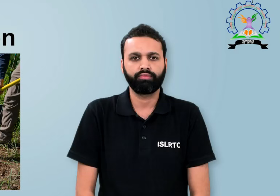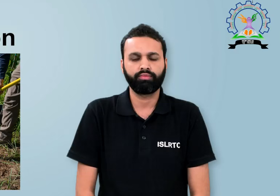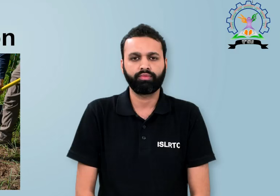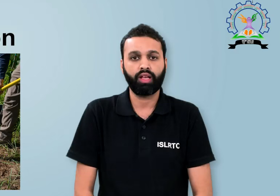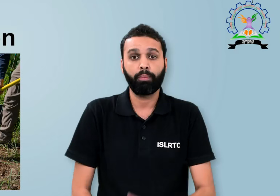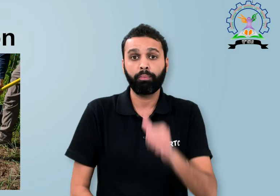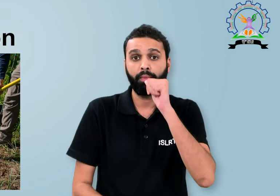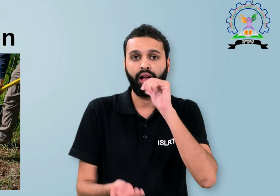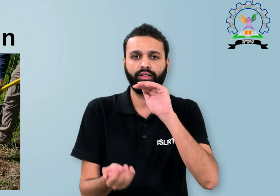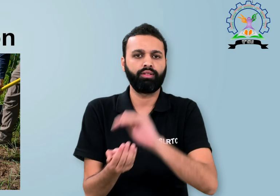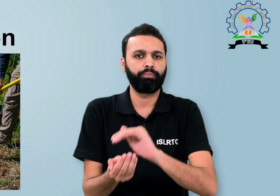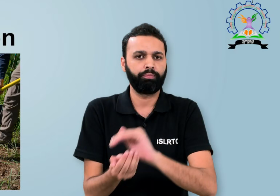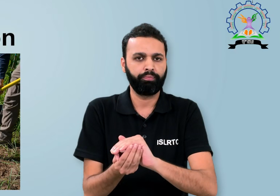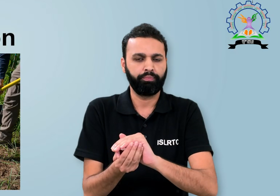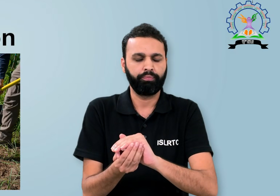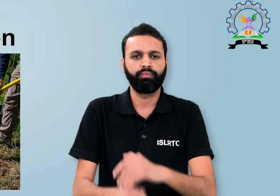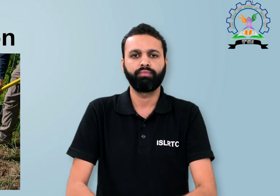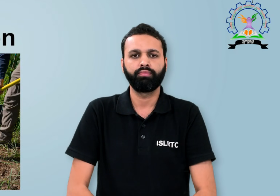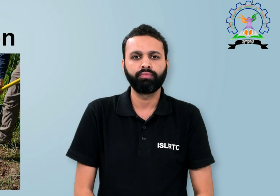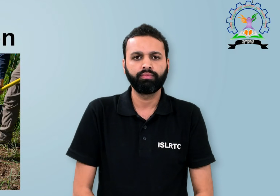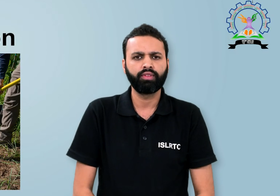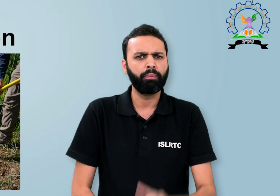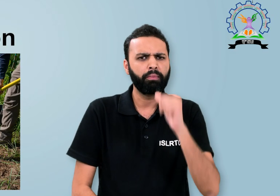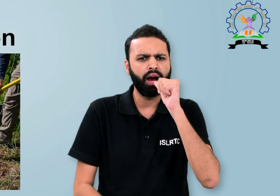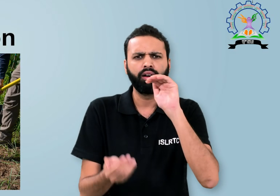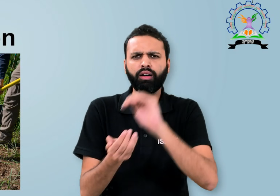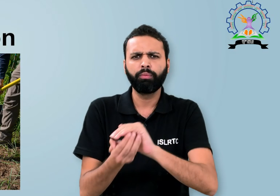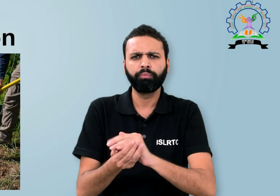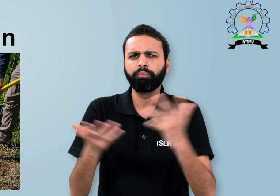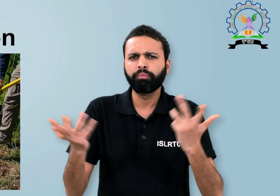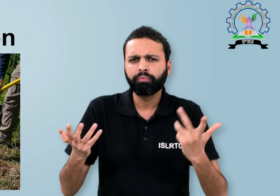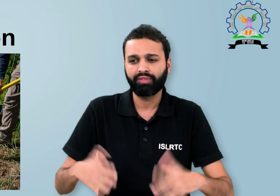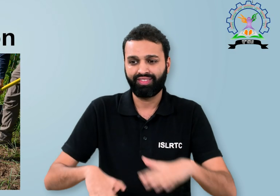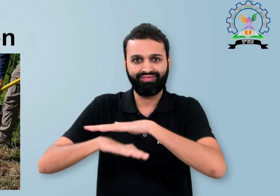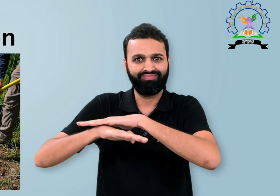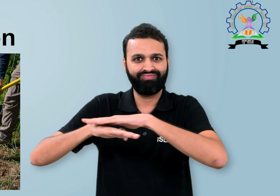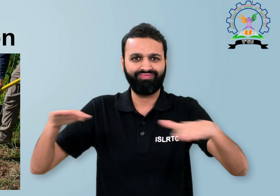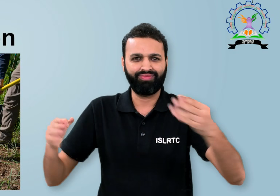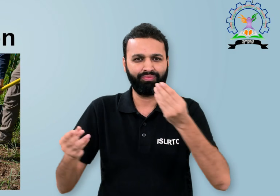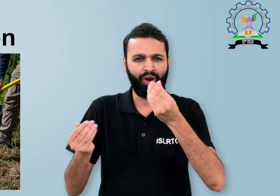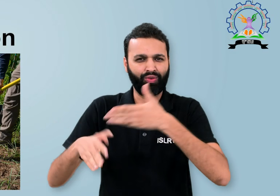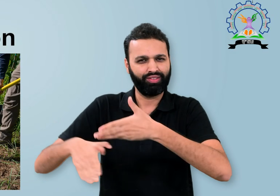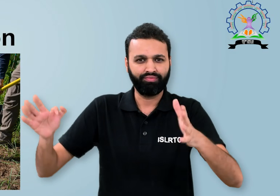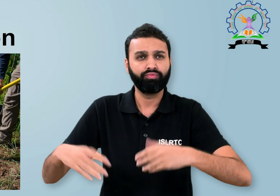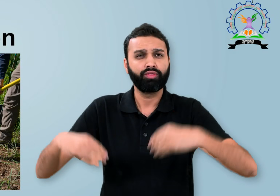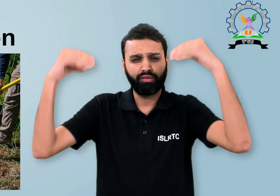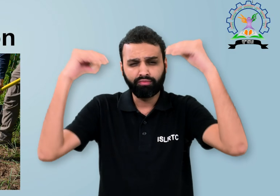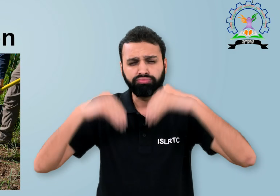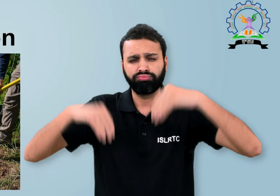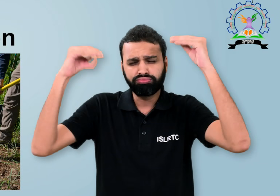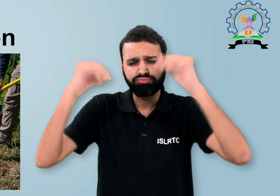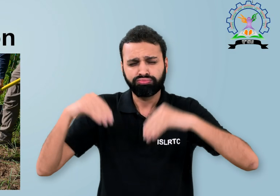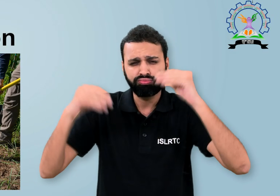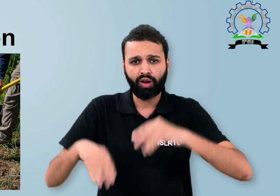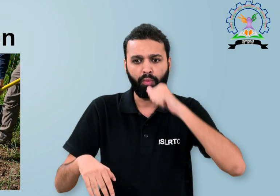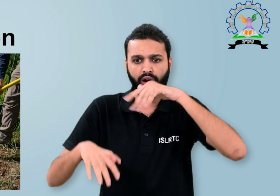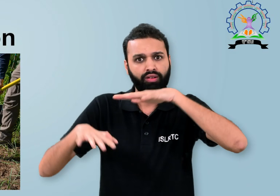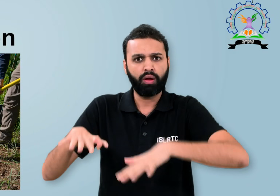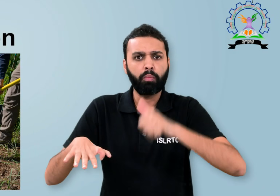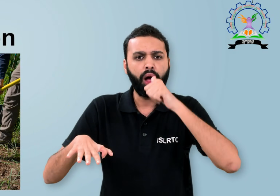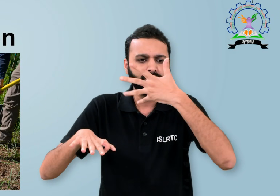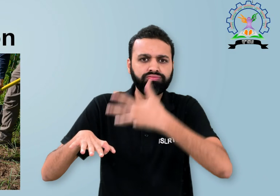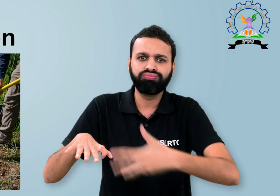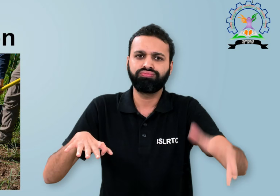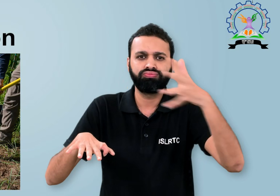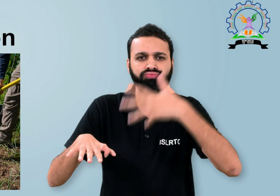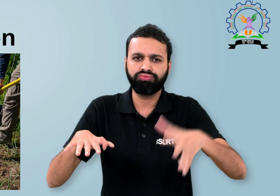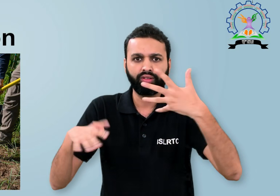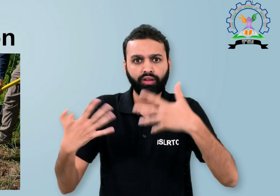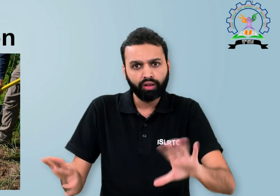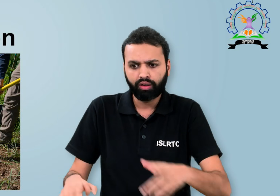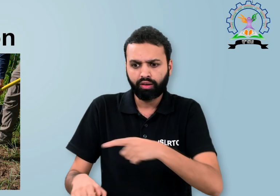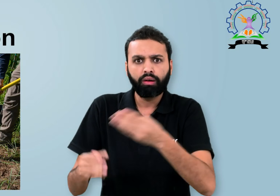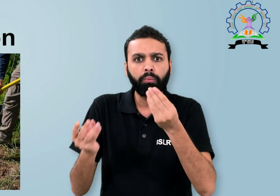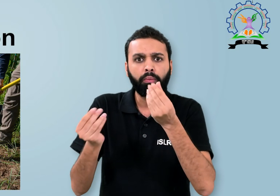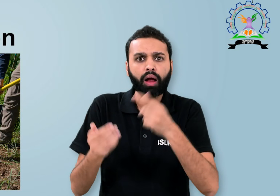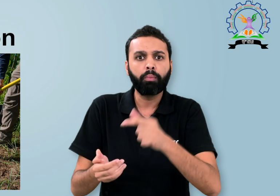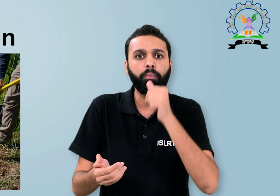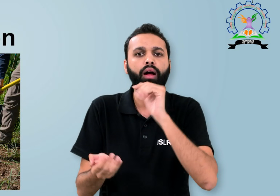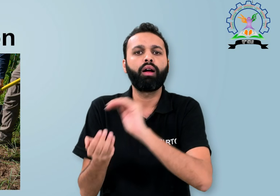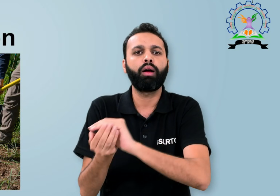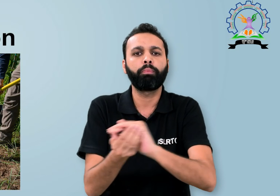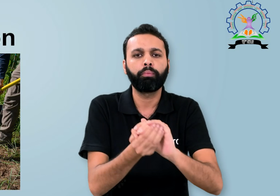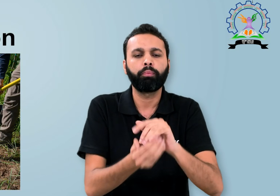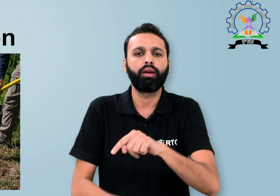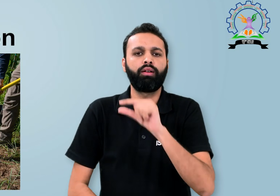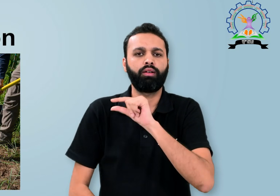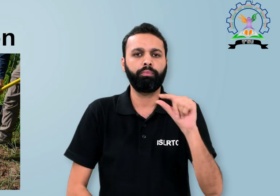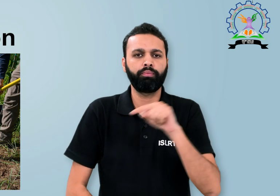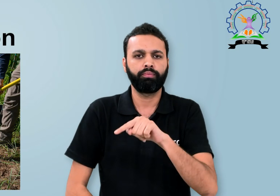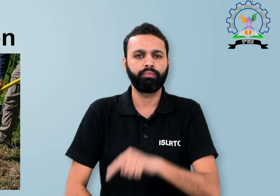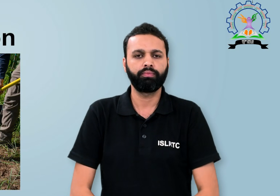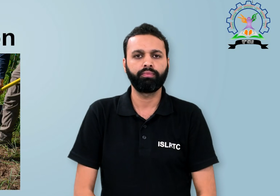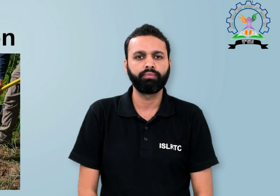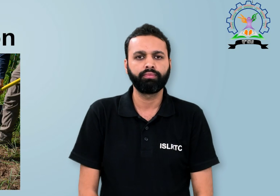Water Retention Water retention refers to the amount of water retained by the soil. After the rest of the water has percolated, this is the amount of water that stays in the soil.